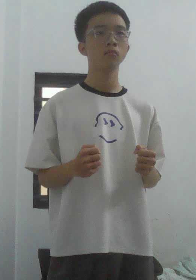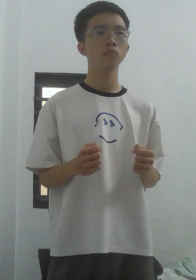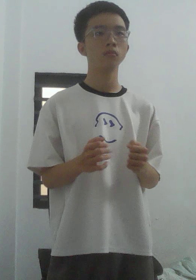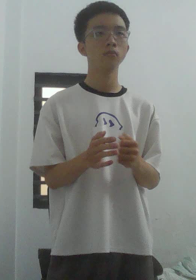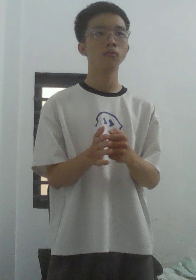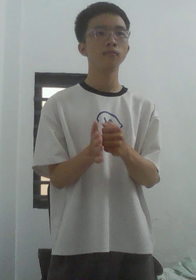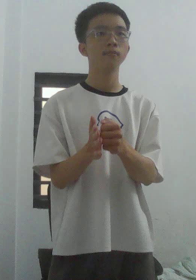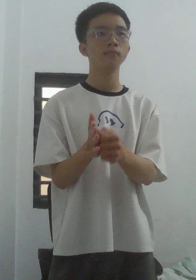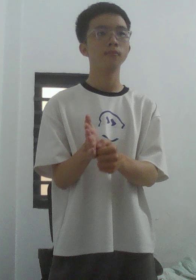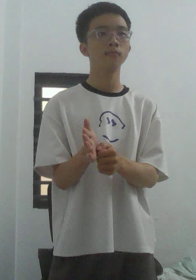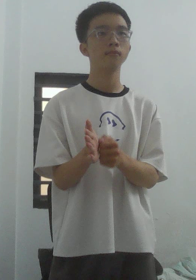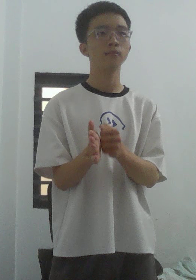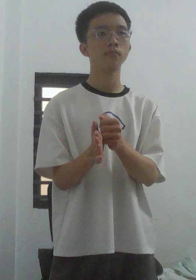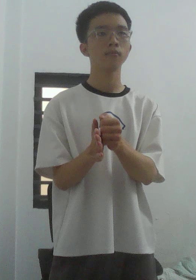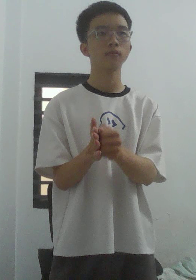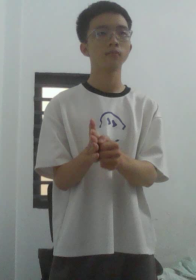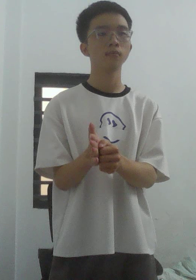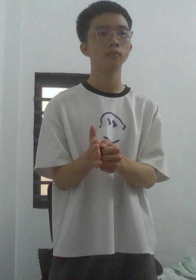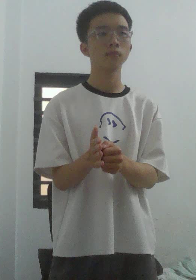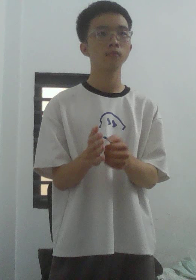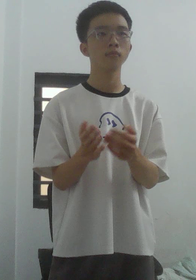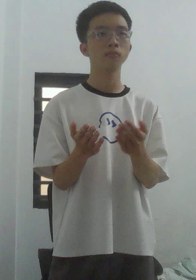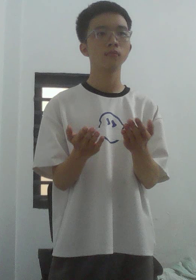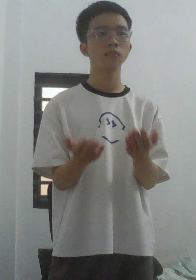thang nay